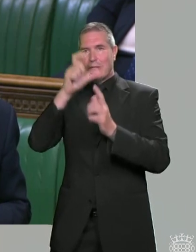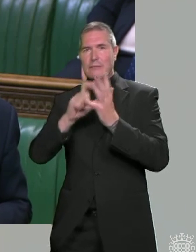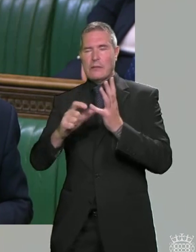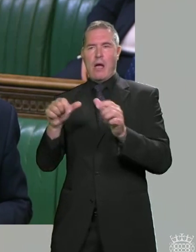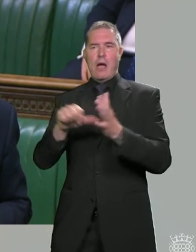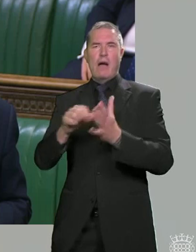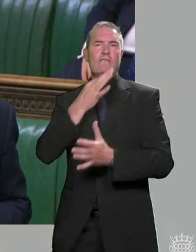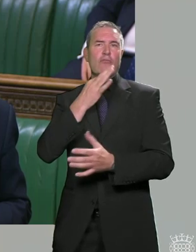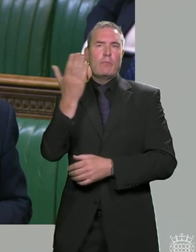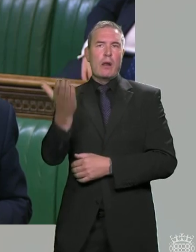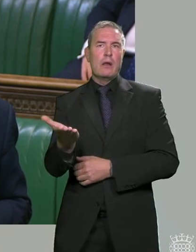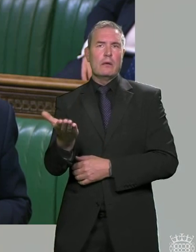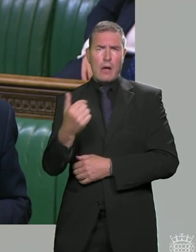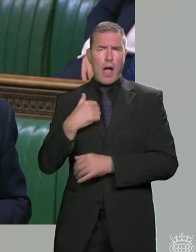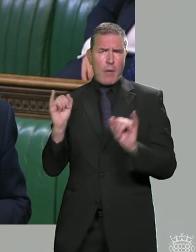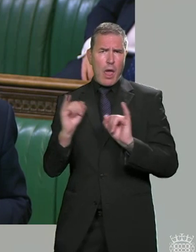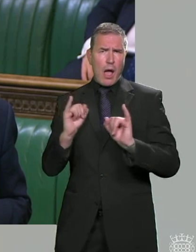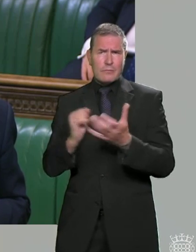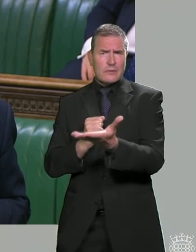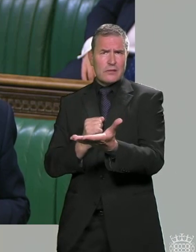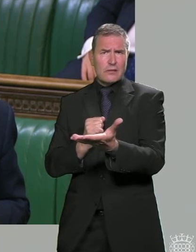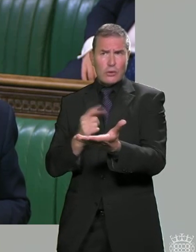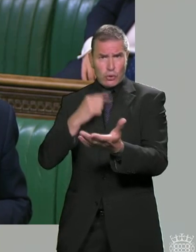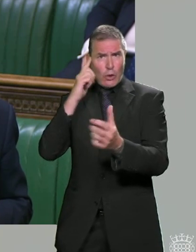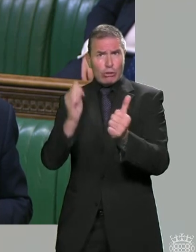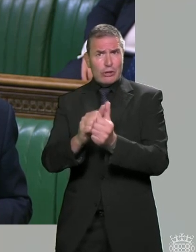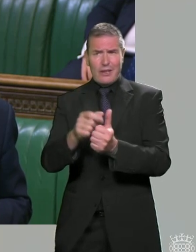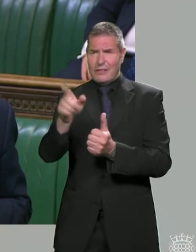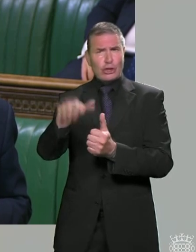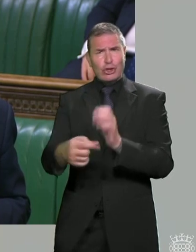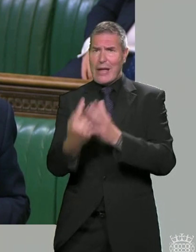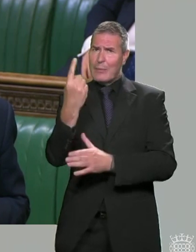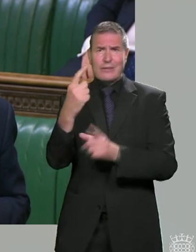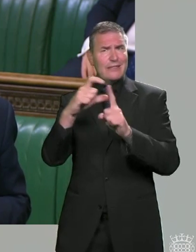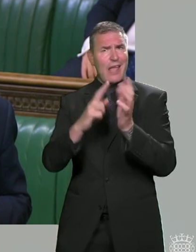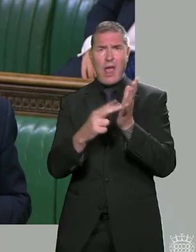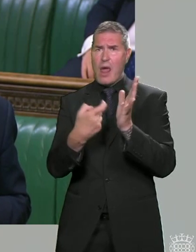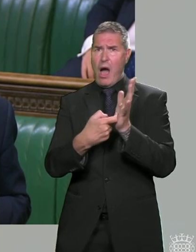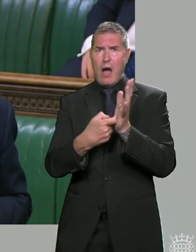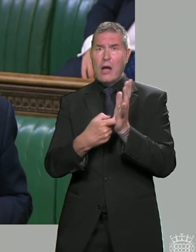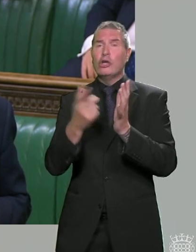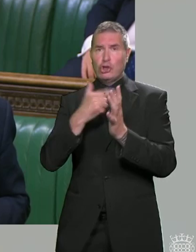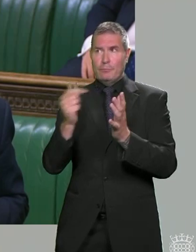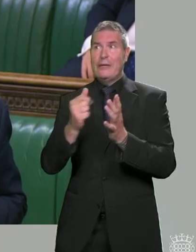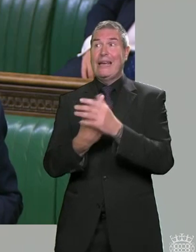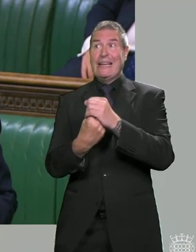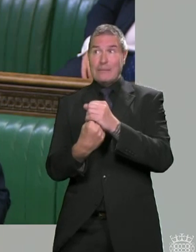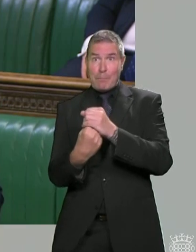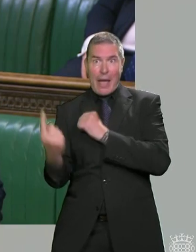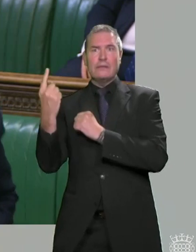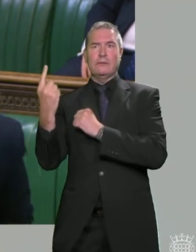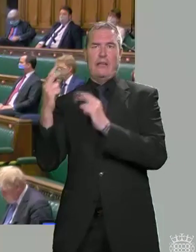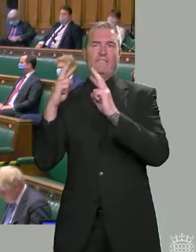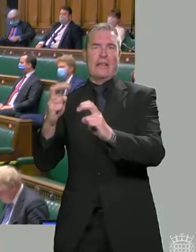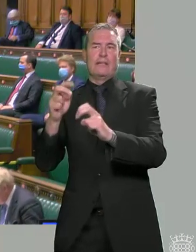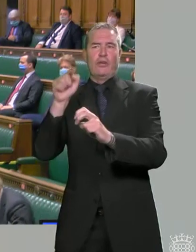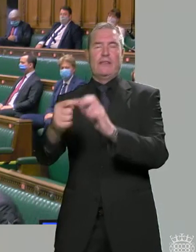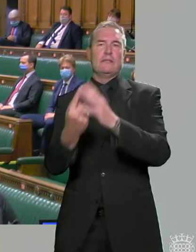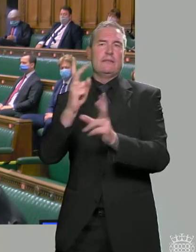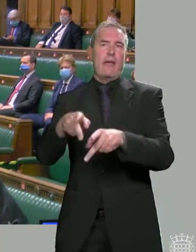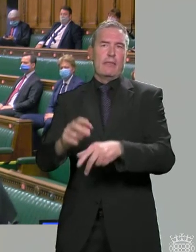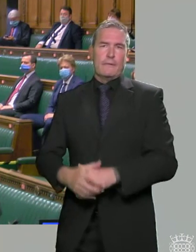Does the Prime Minister share my alarm about these cases, which should have no place in our care, and does he agree that they should be independently investigated?